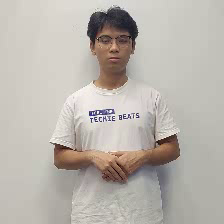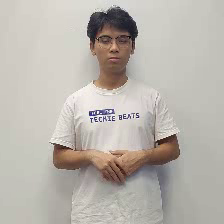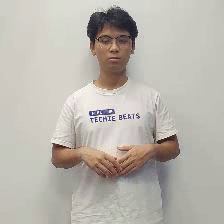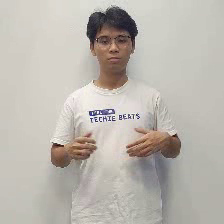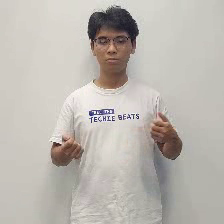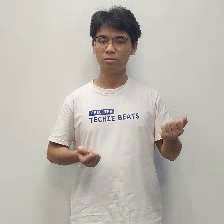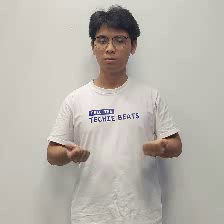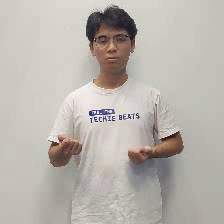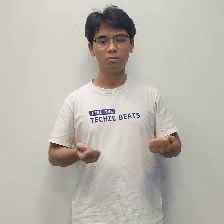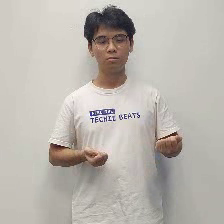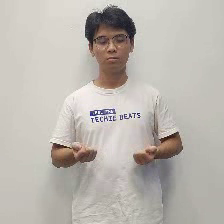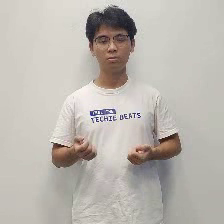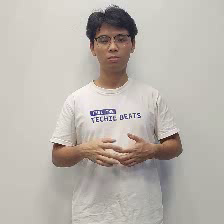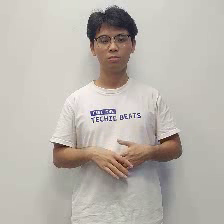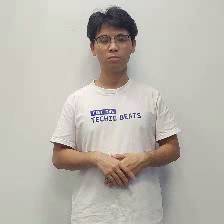Ô tô